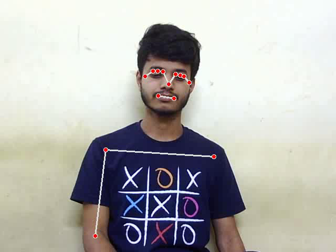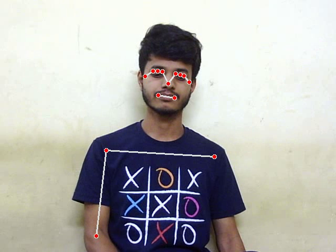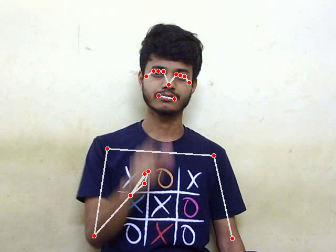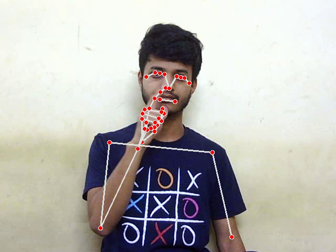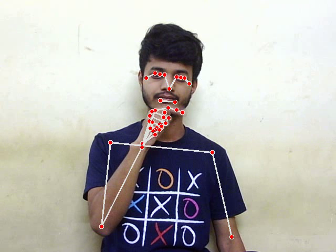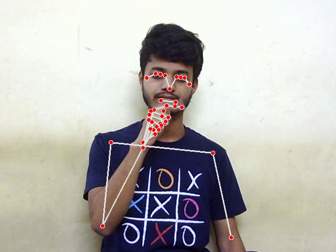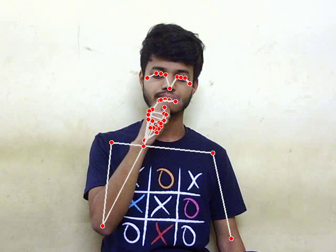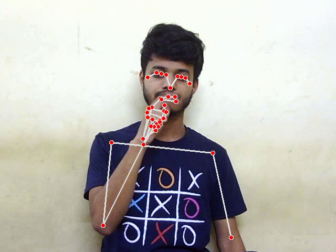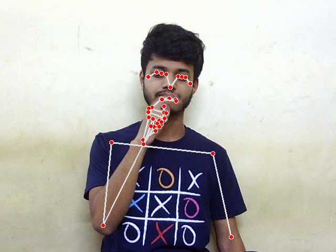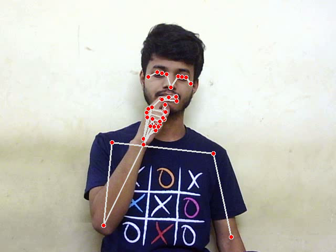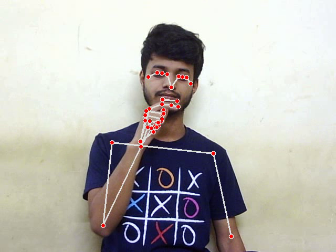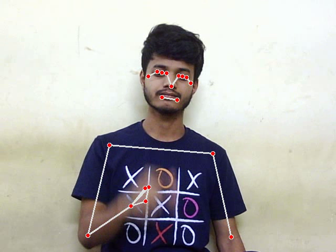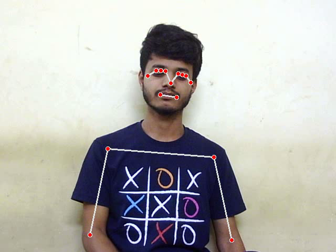who